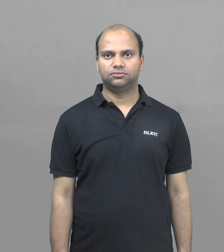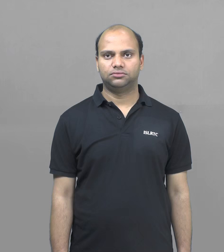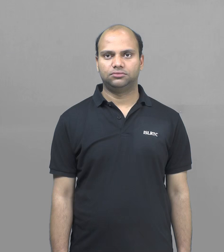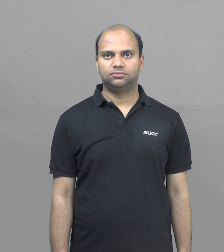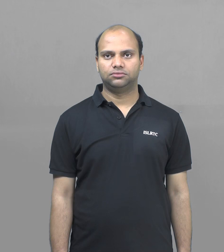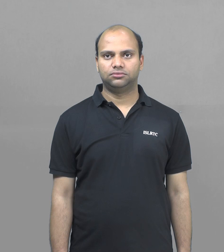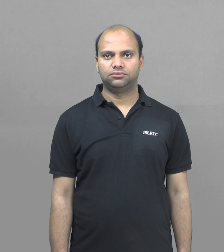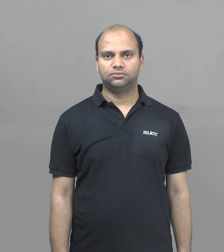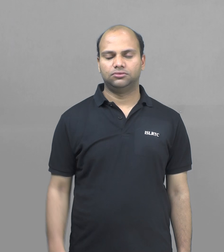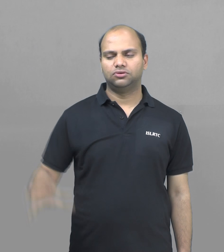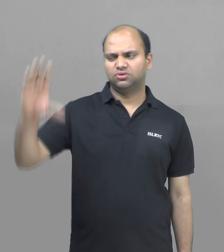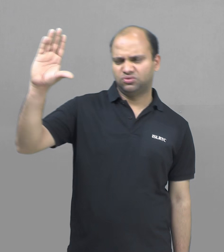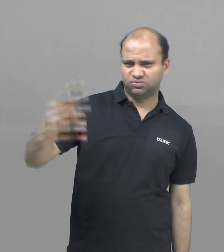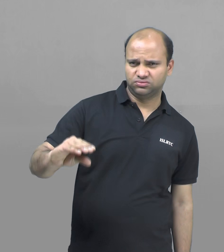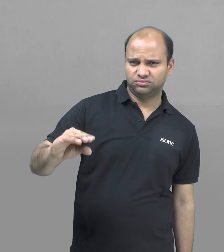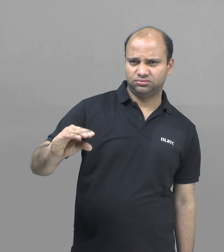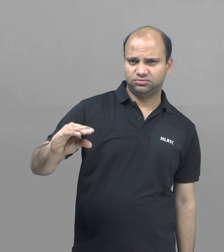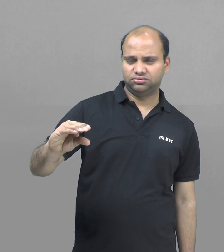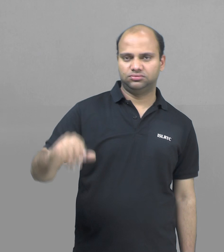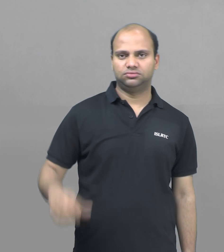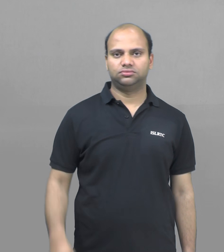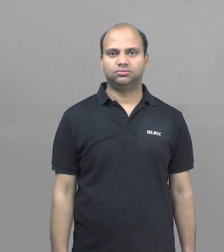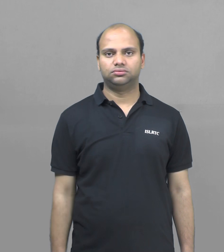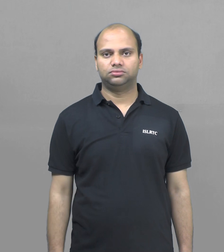Low